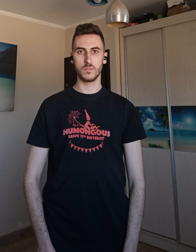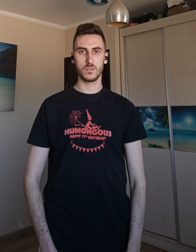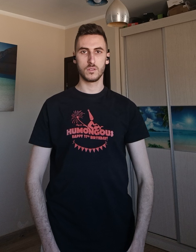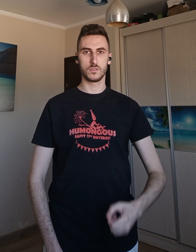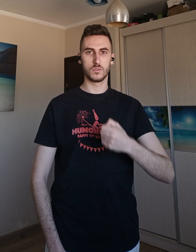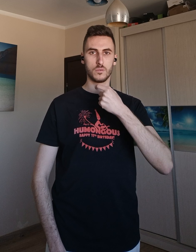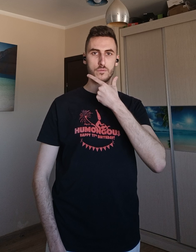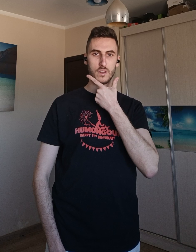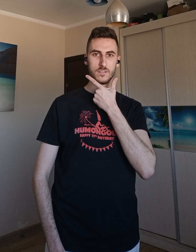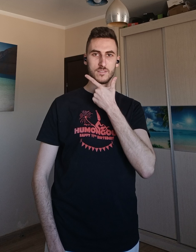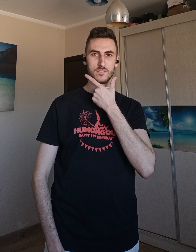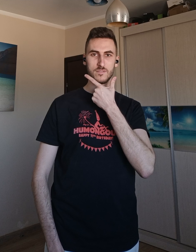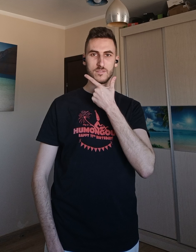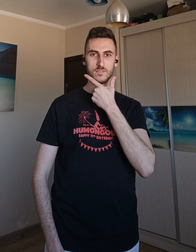תרופה